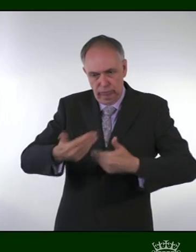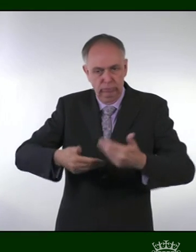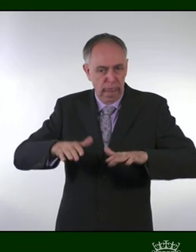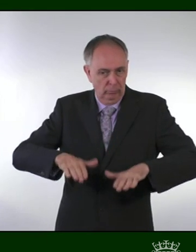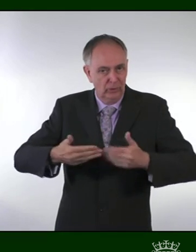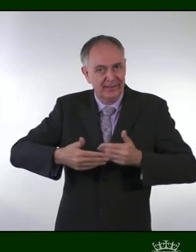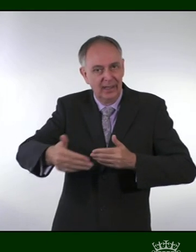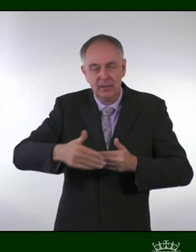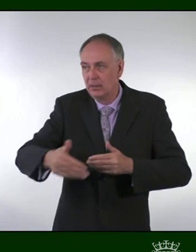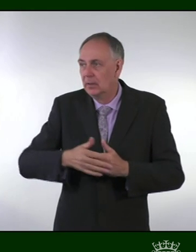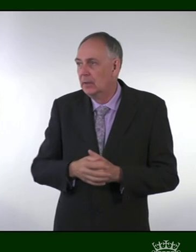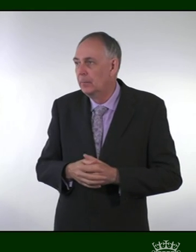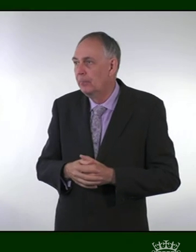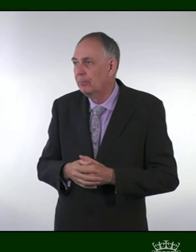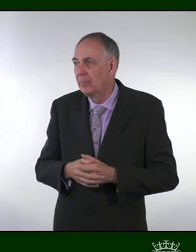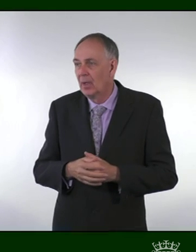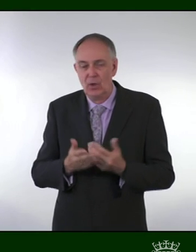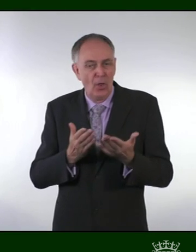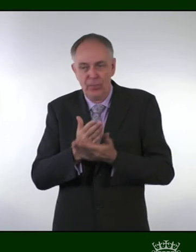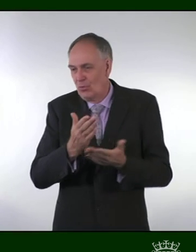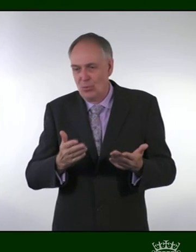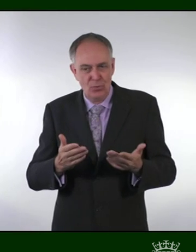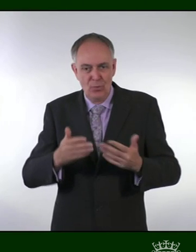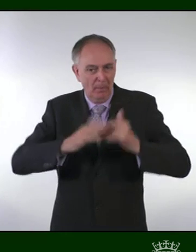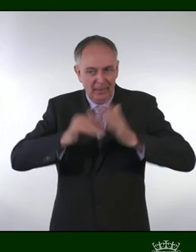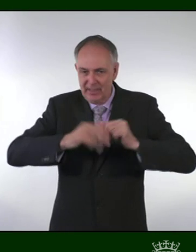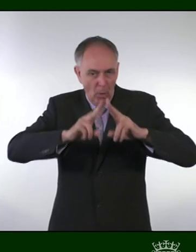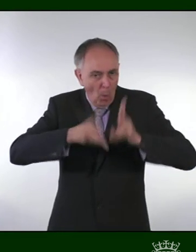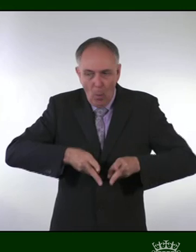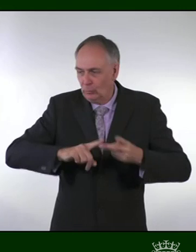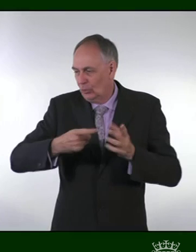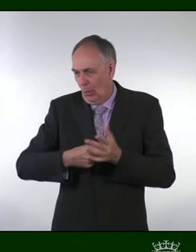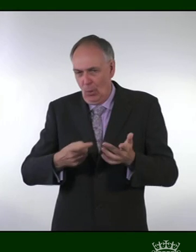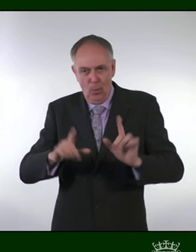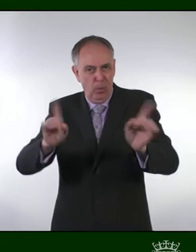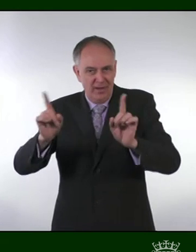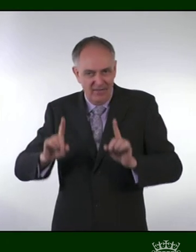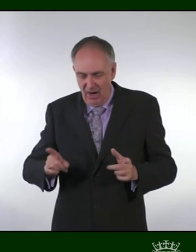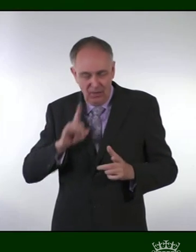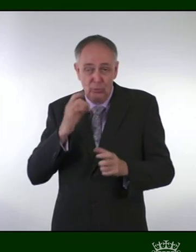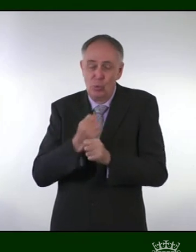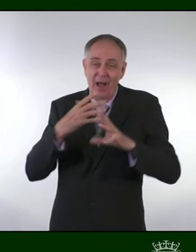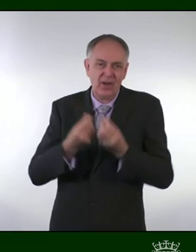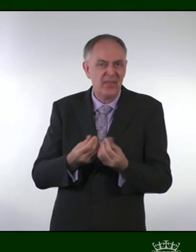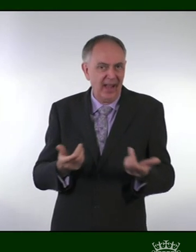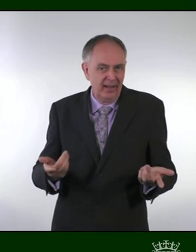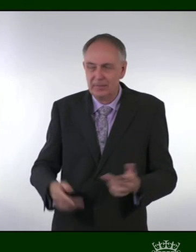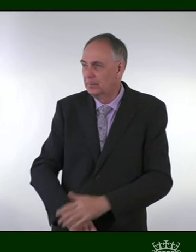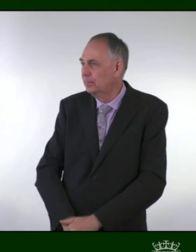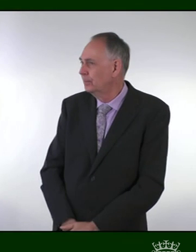Whether by installing kitchen sinks or any other part of the house, we will take this country forward.